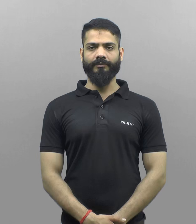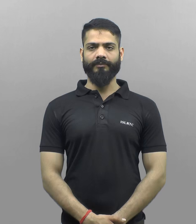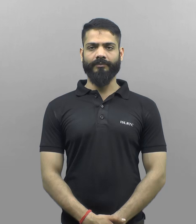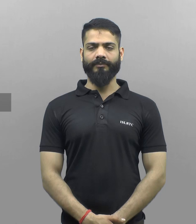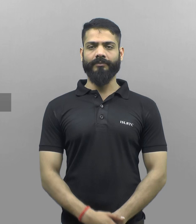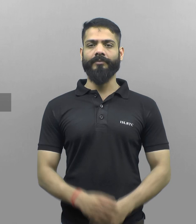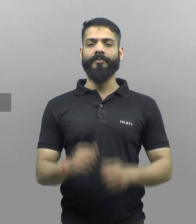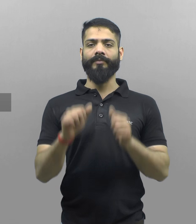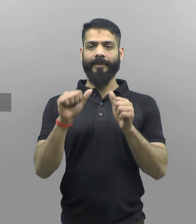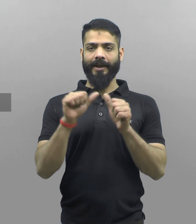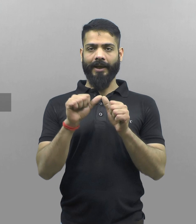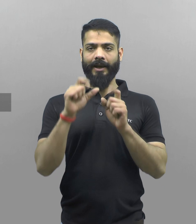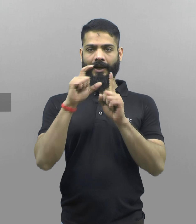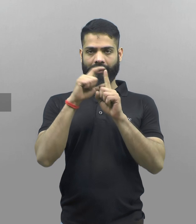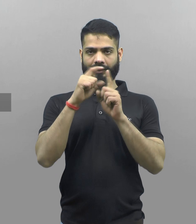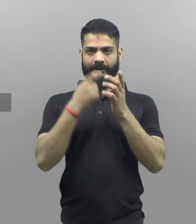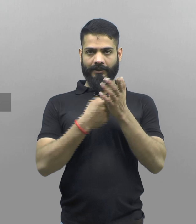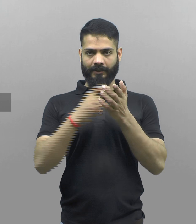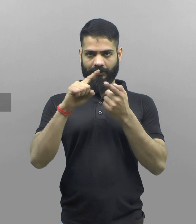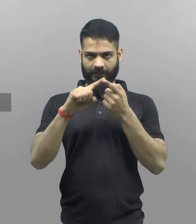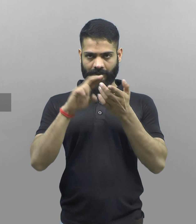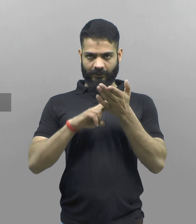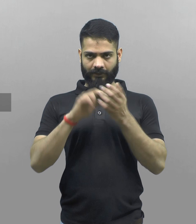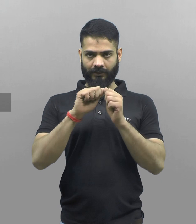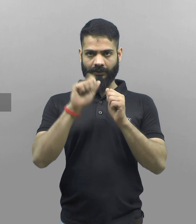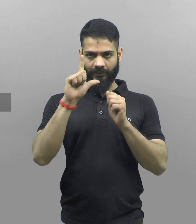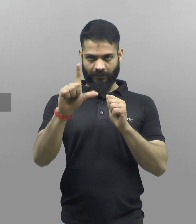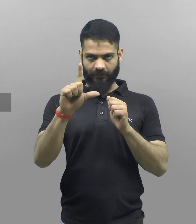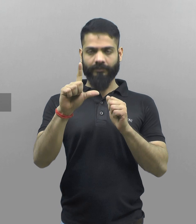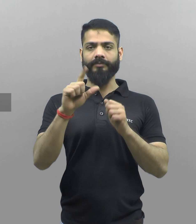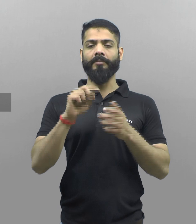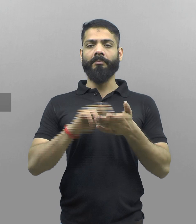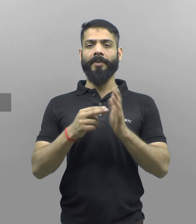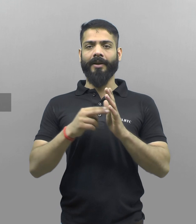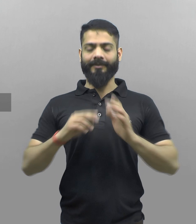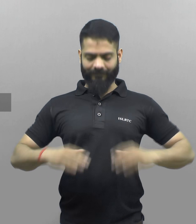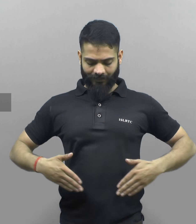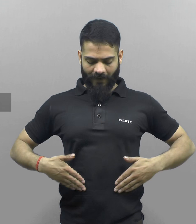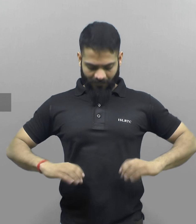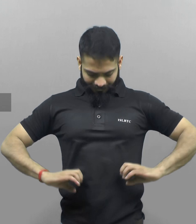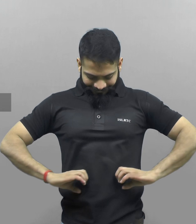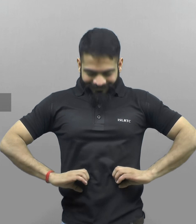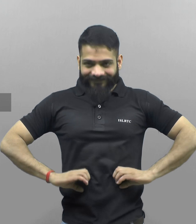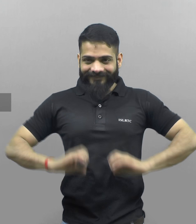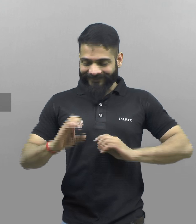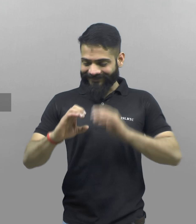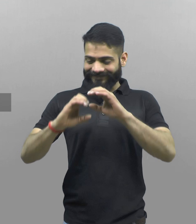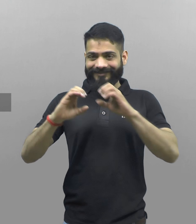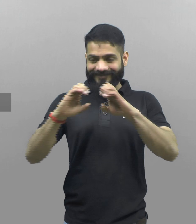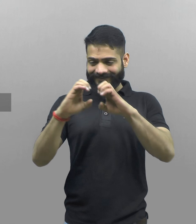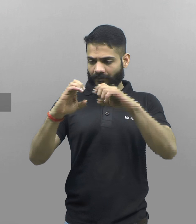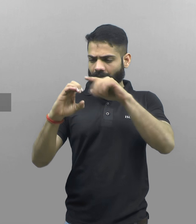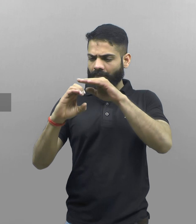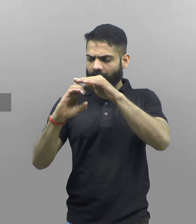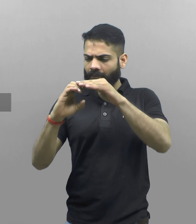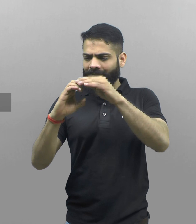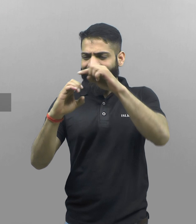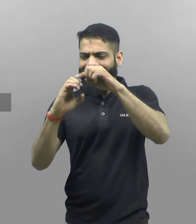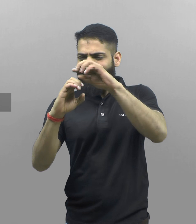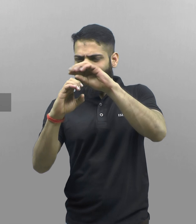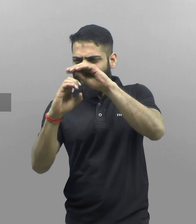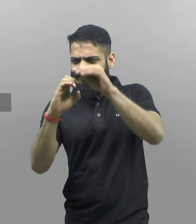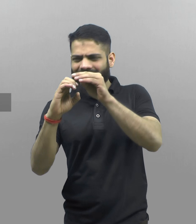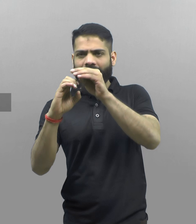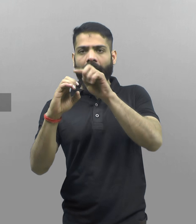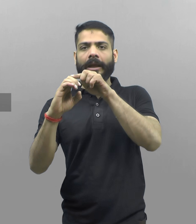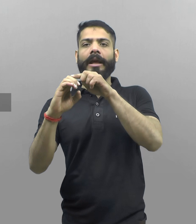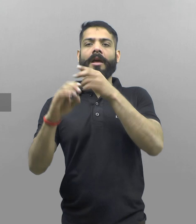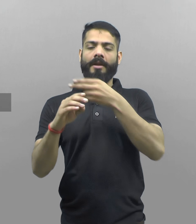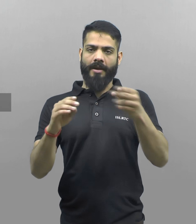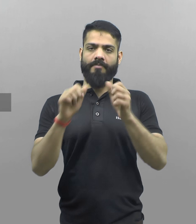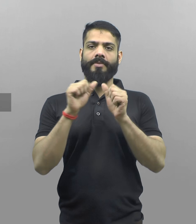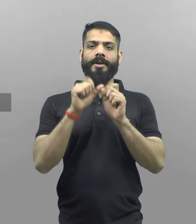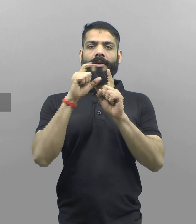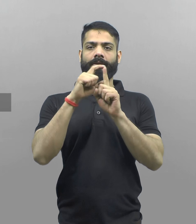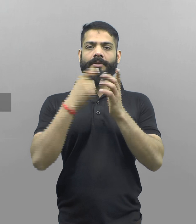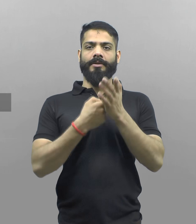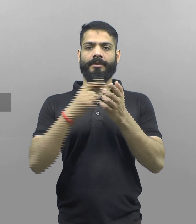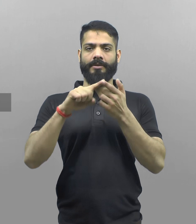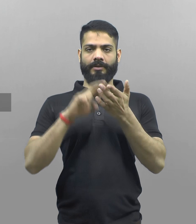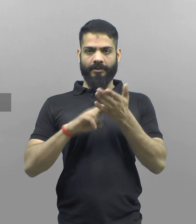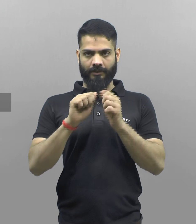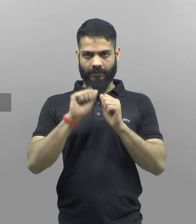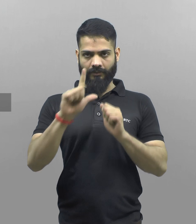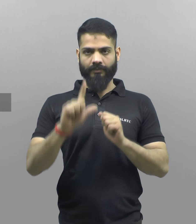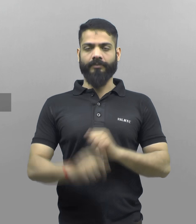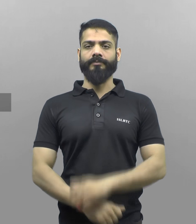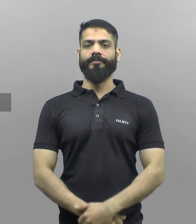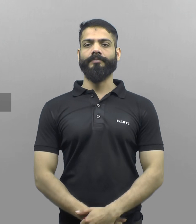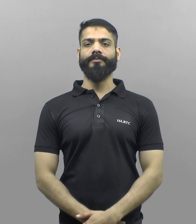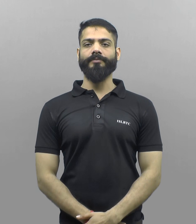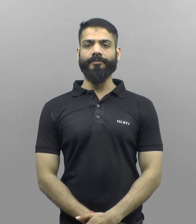Adrenal